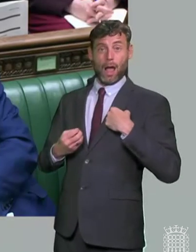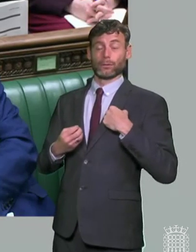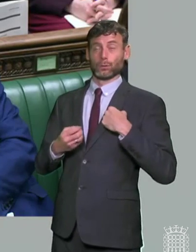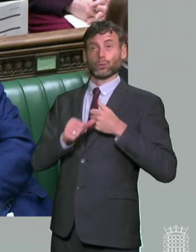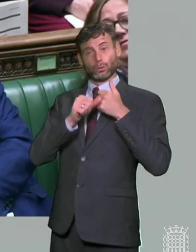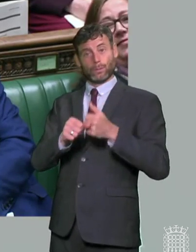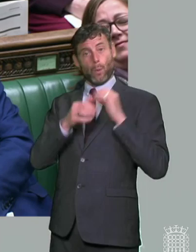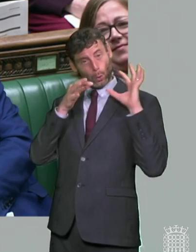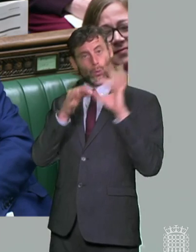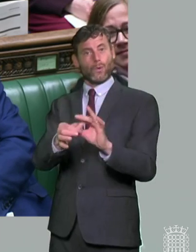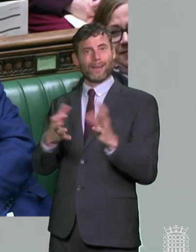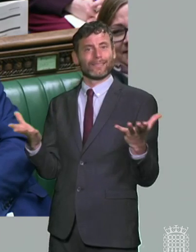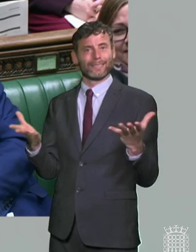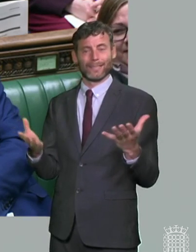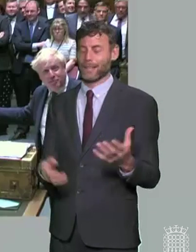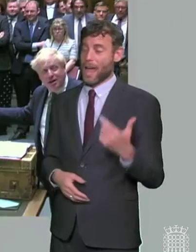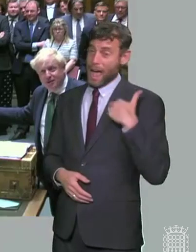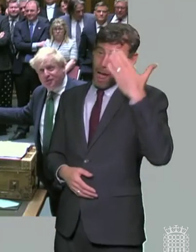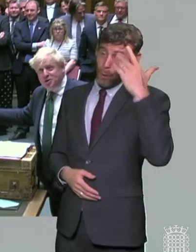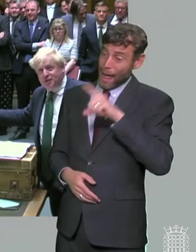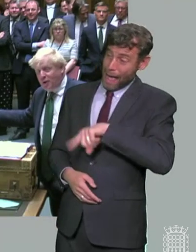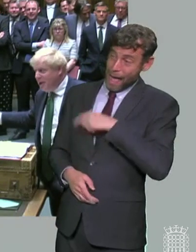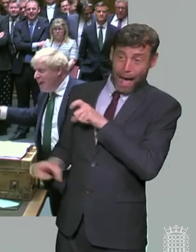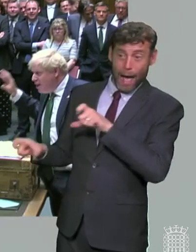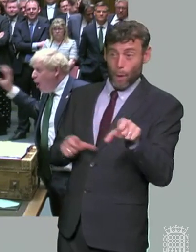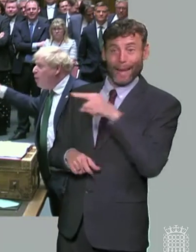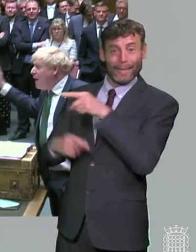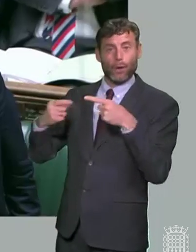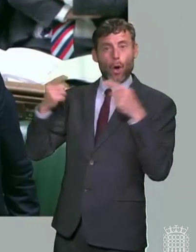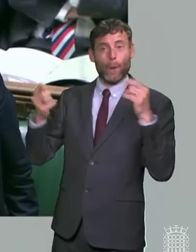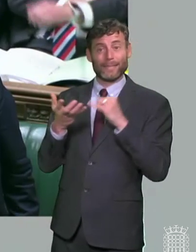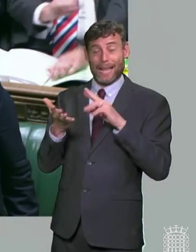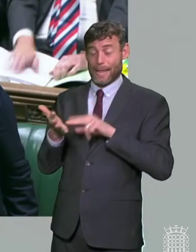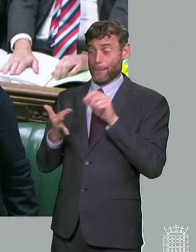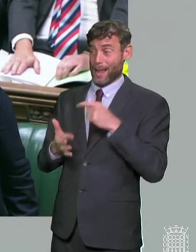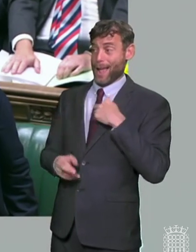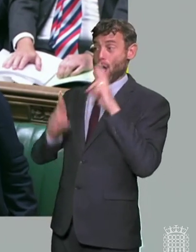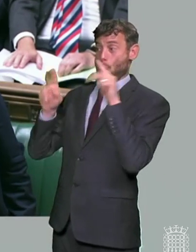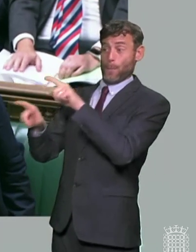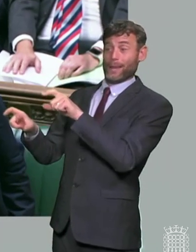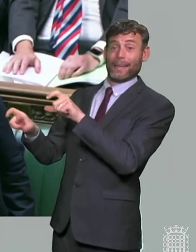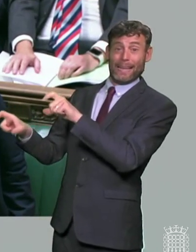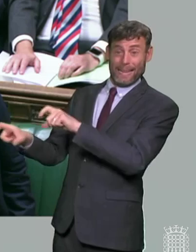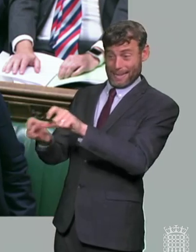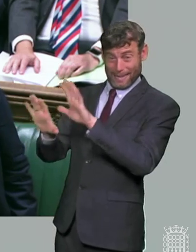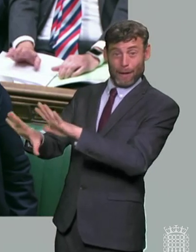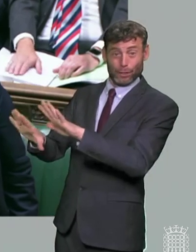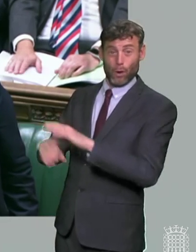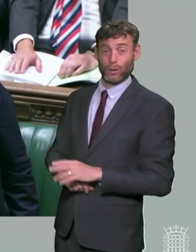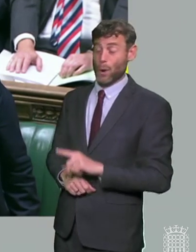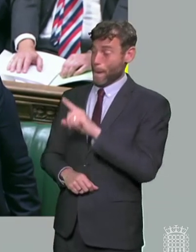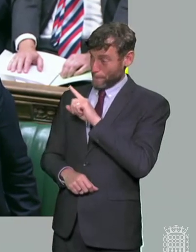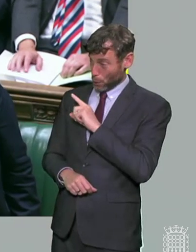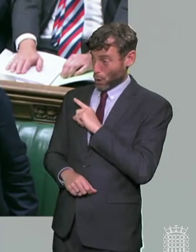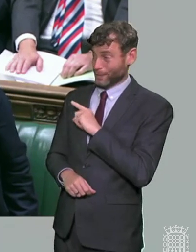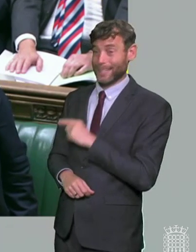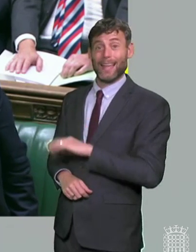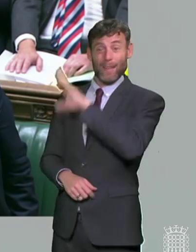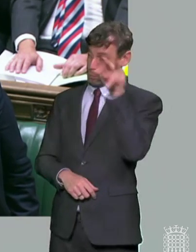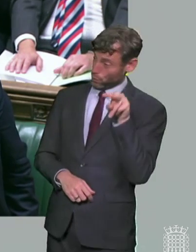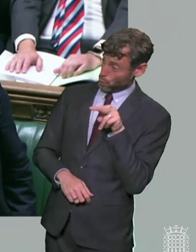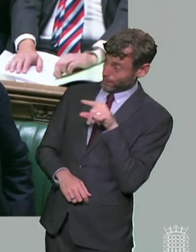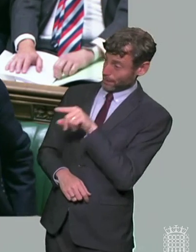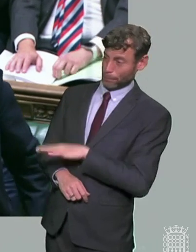I do not know how long he is going to last as leader of the SNP here, but long may he rest in place.